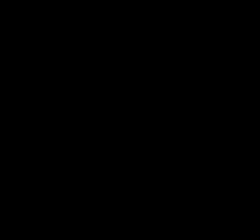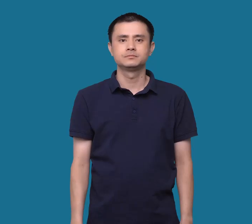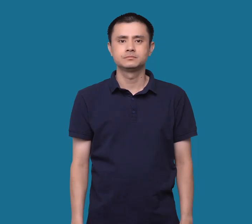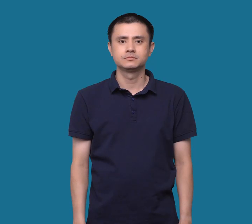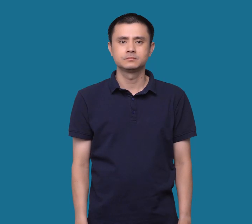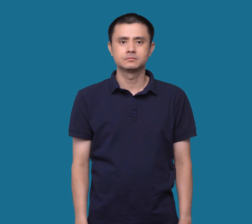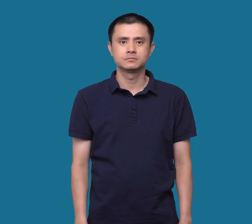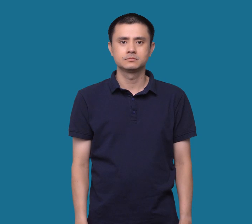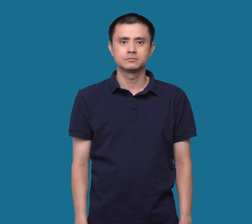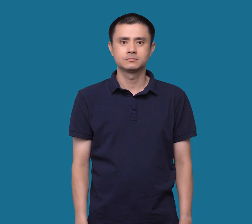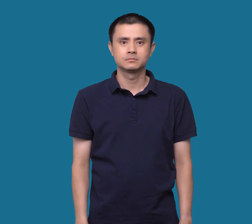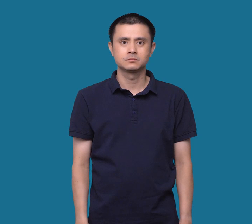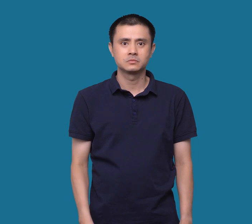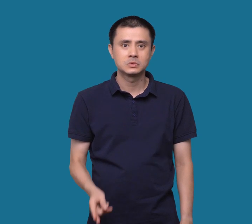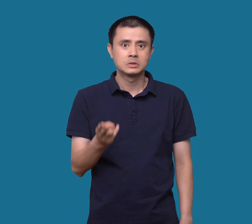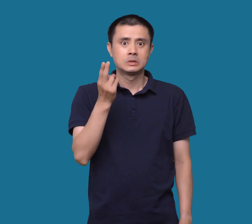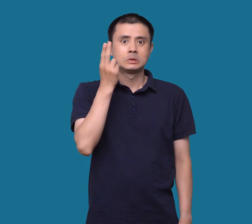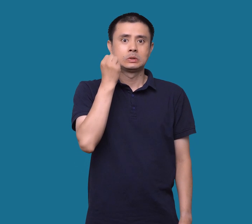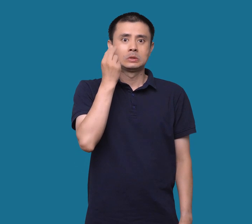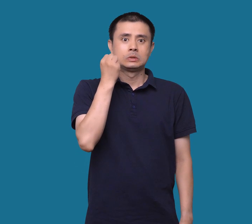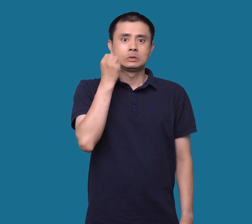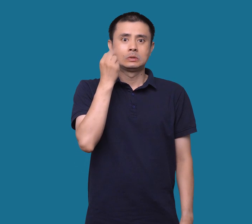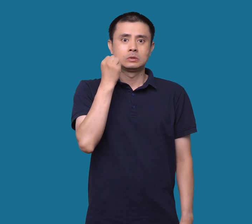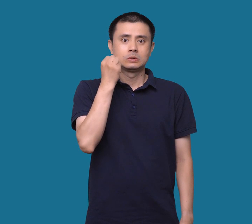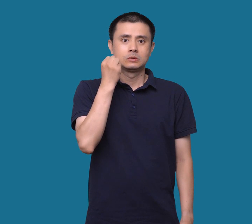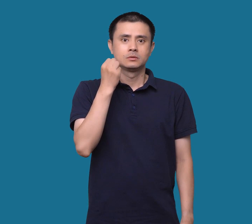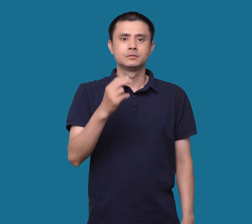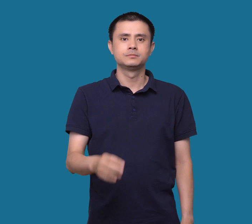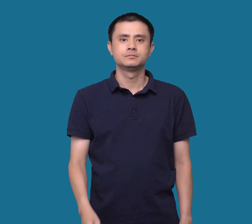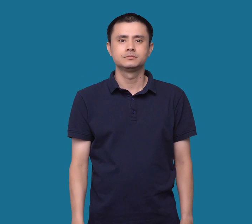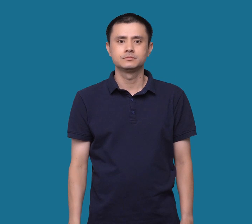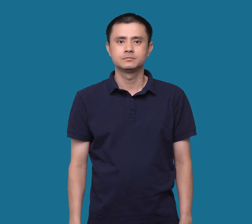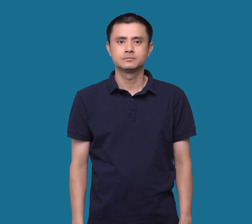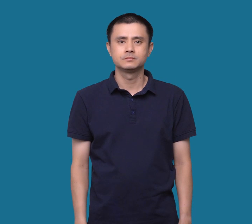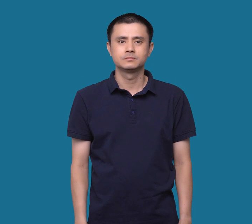xanh xao